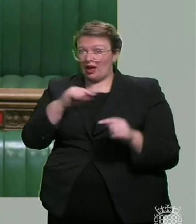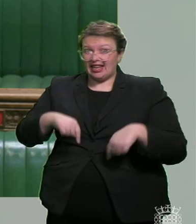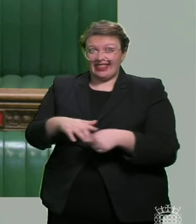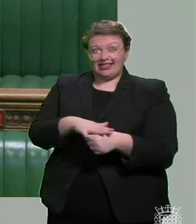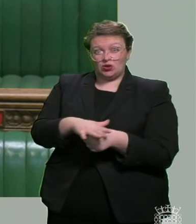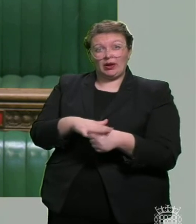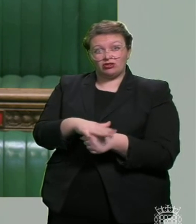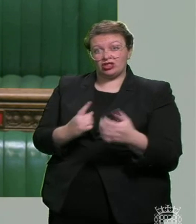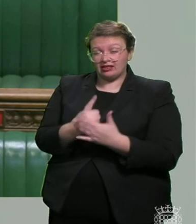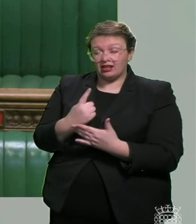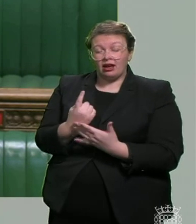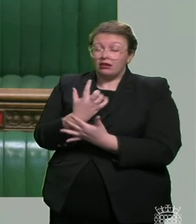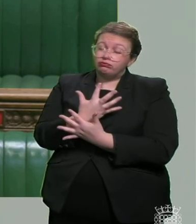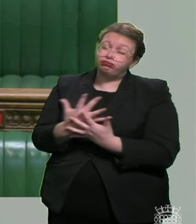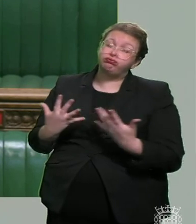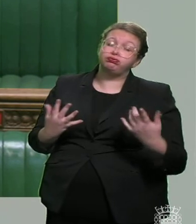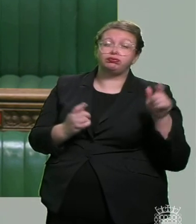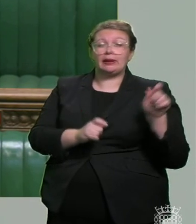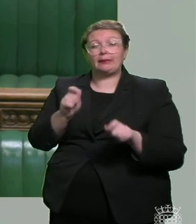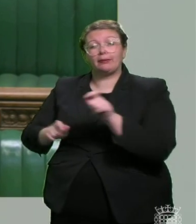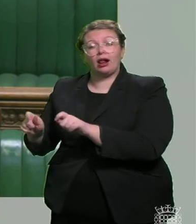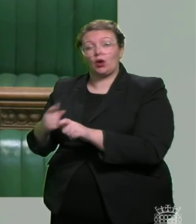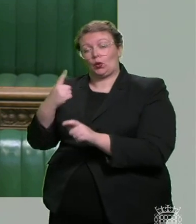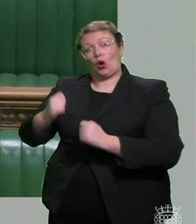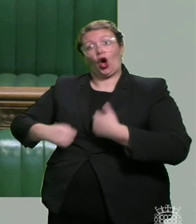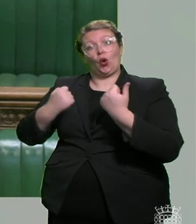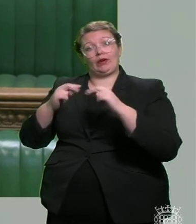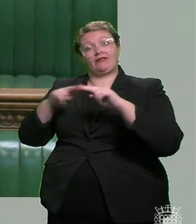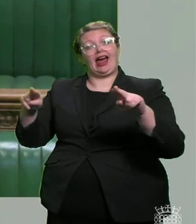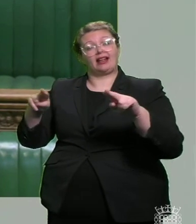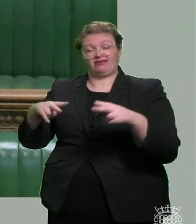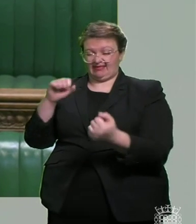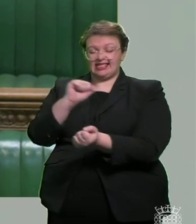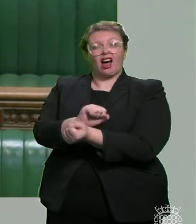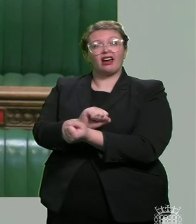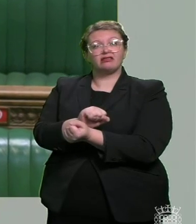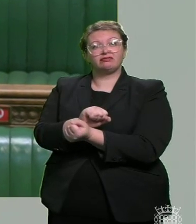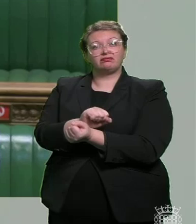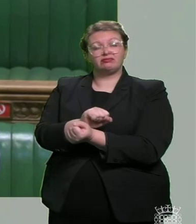Through no fault of their own, huge numbers of people, especially leaseholders, are stuck in the middle.